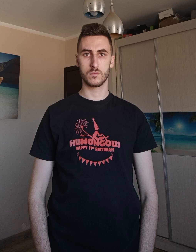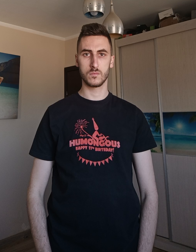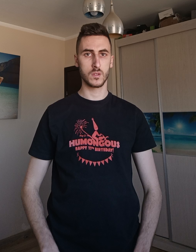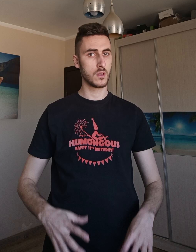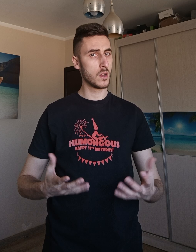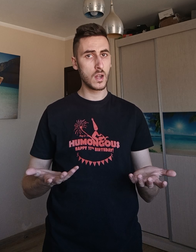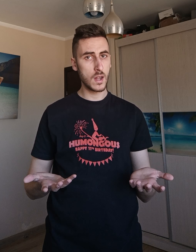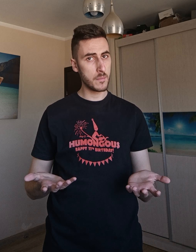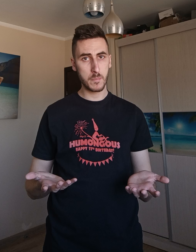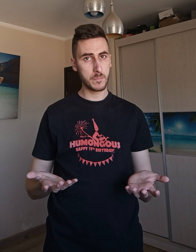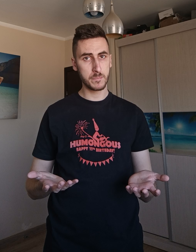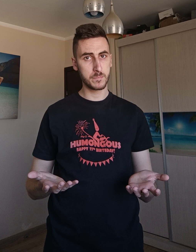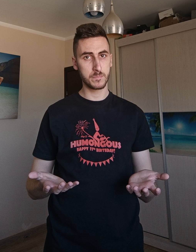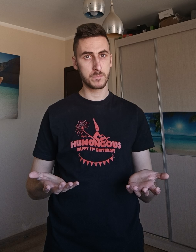למה